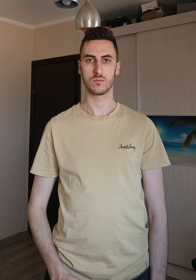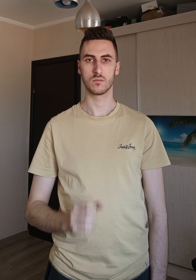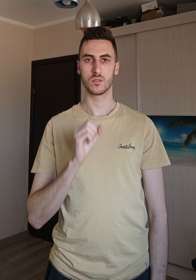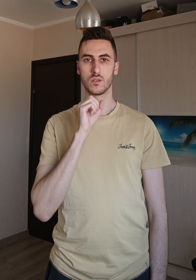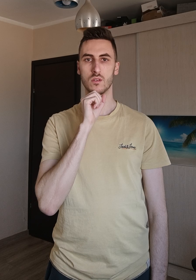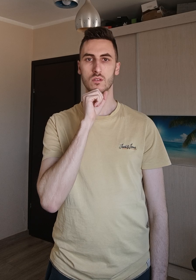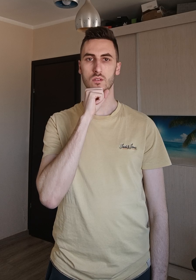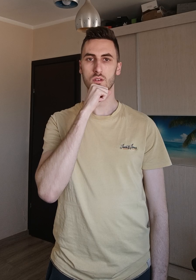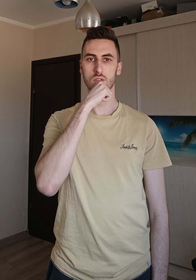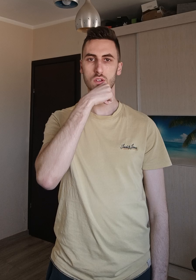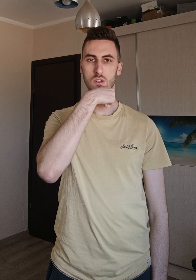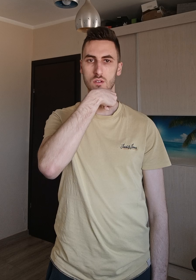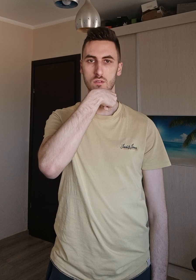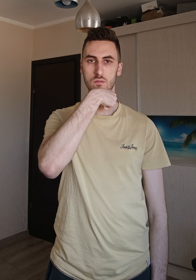ישן